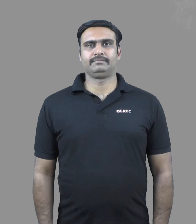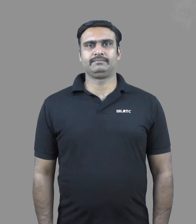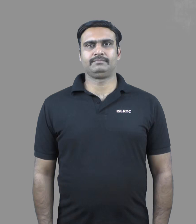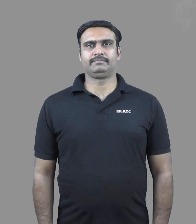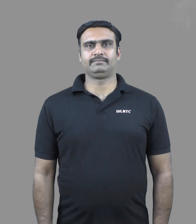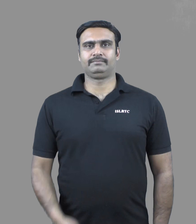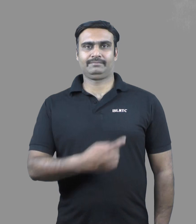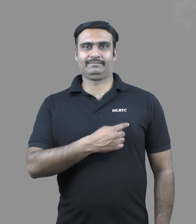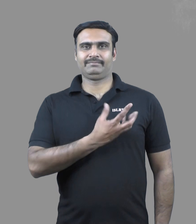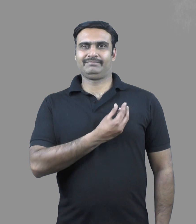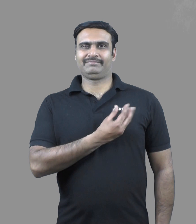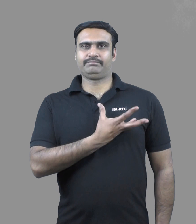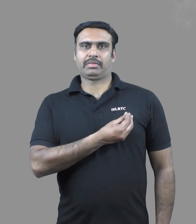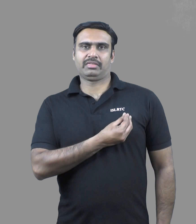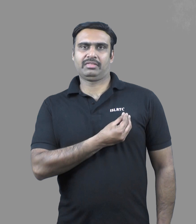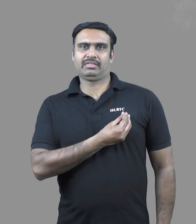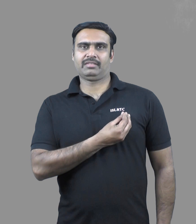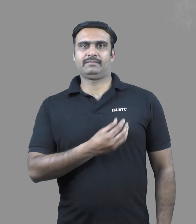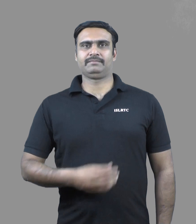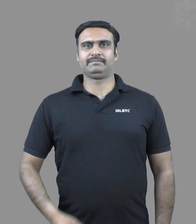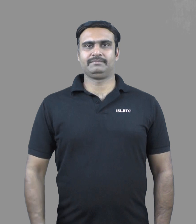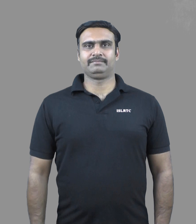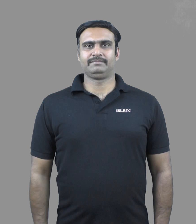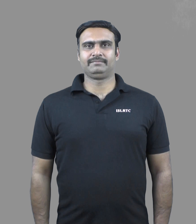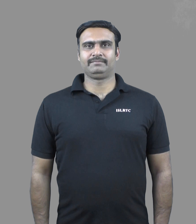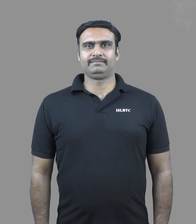Heart Attack